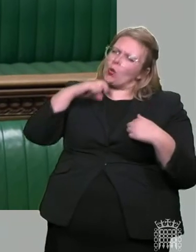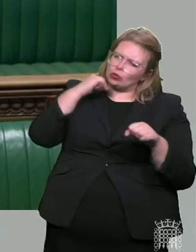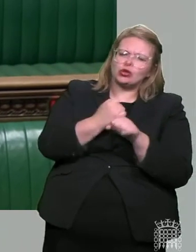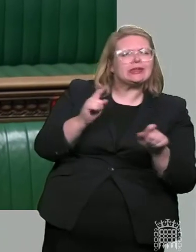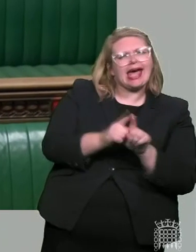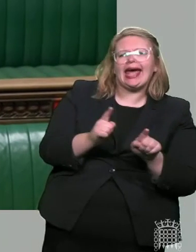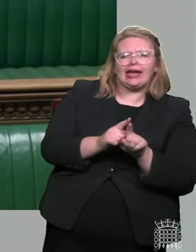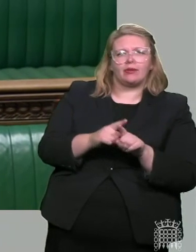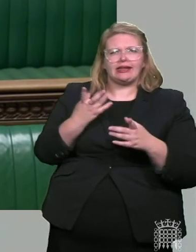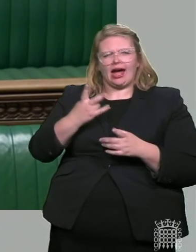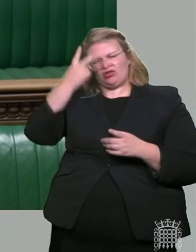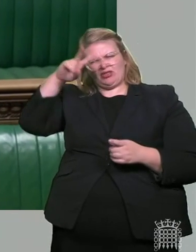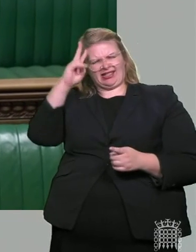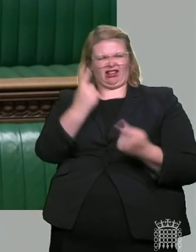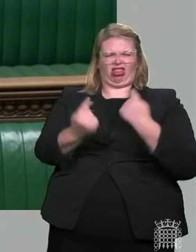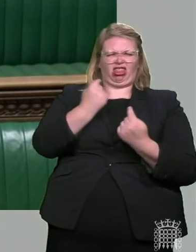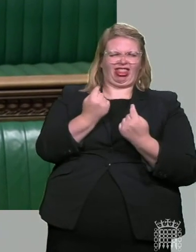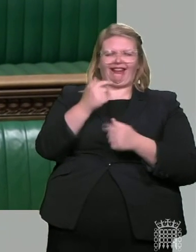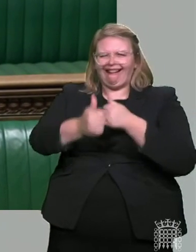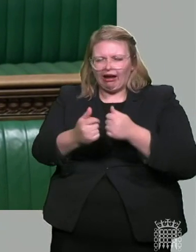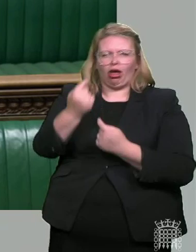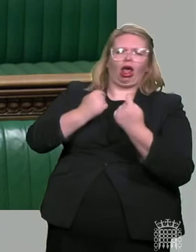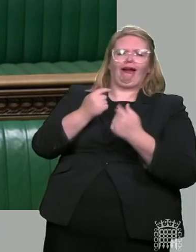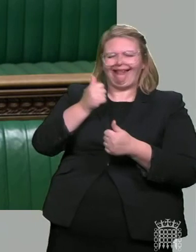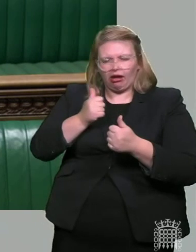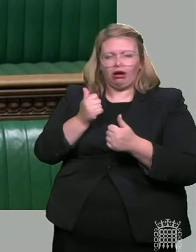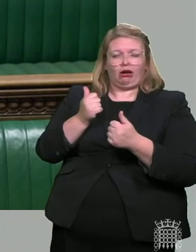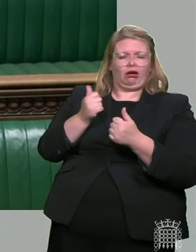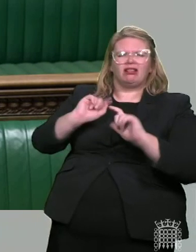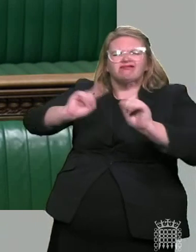They have now done a W-turn, and they are trying to bash me again.